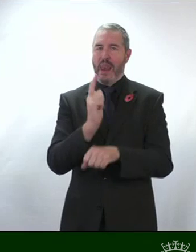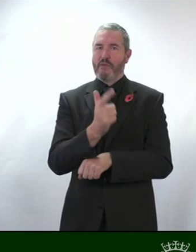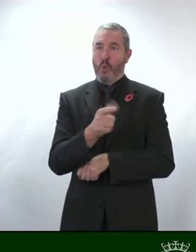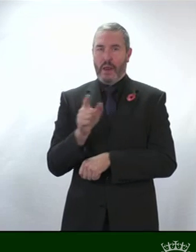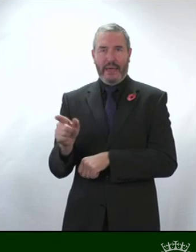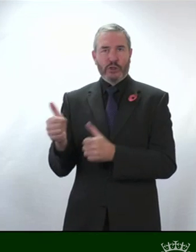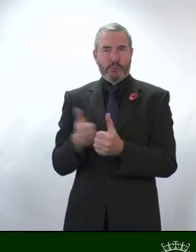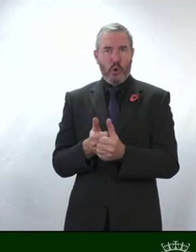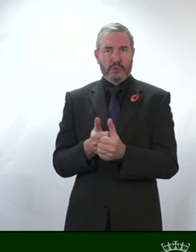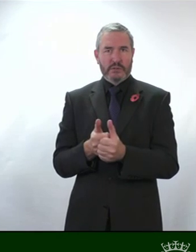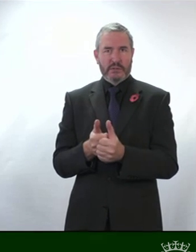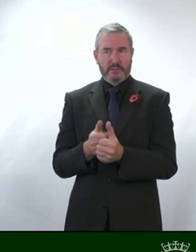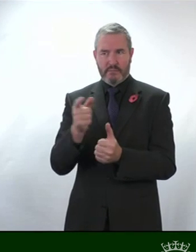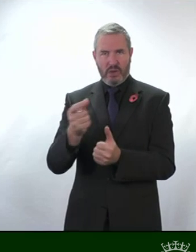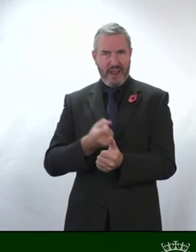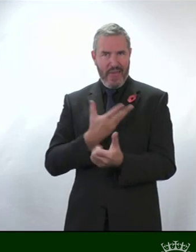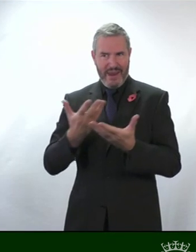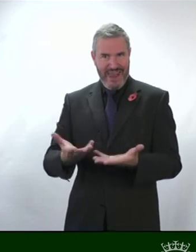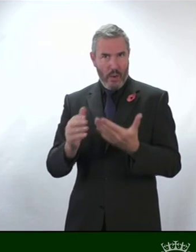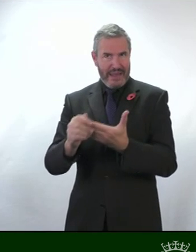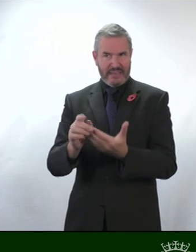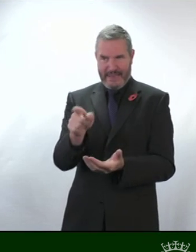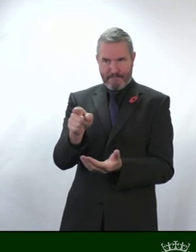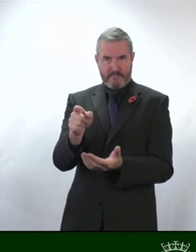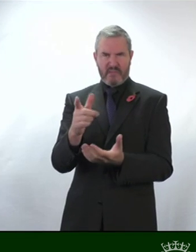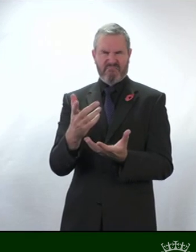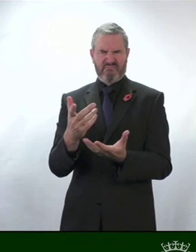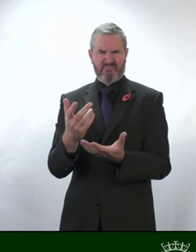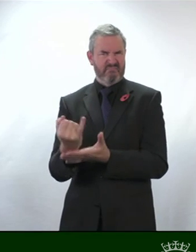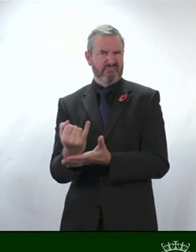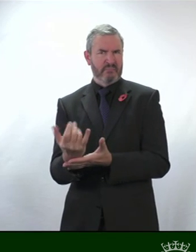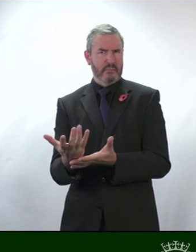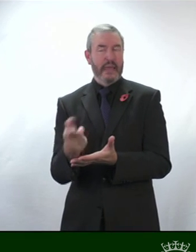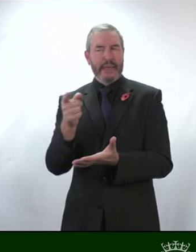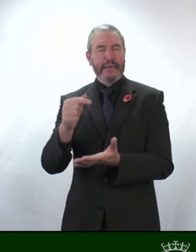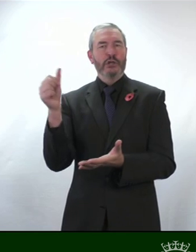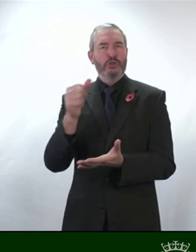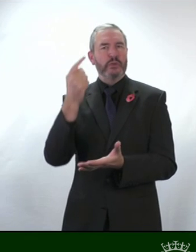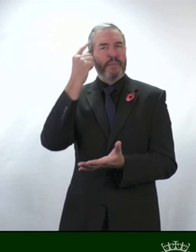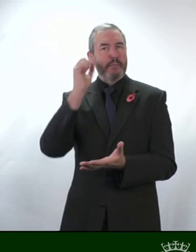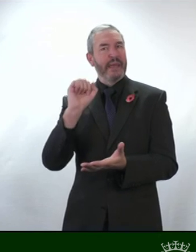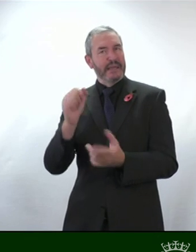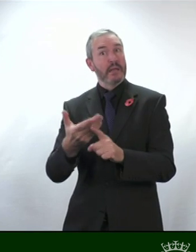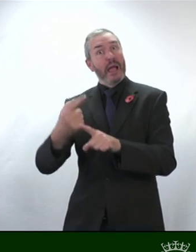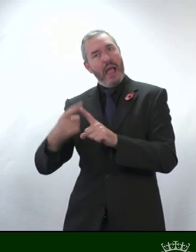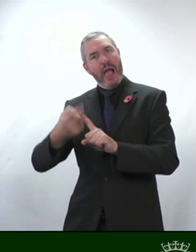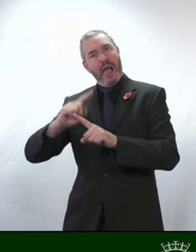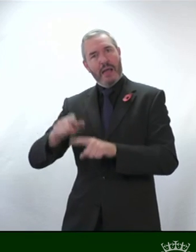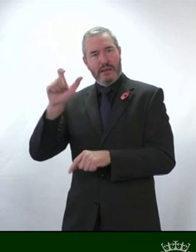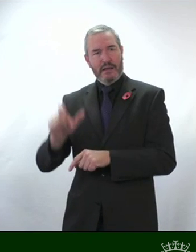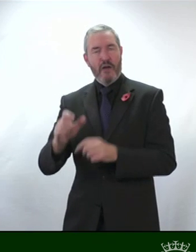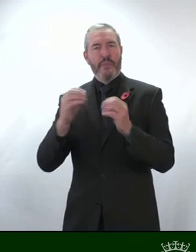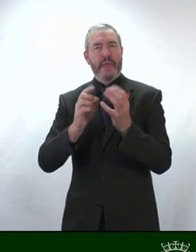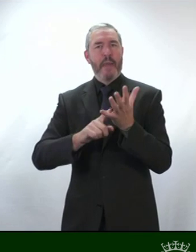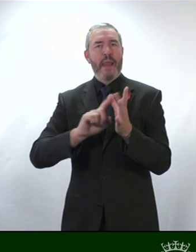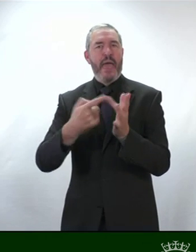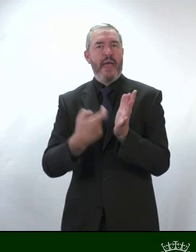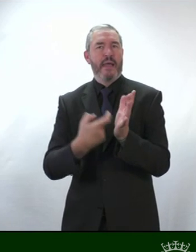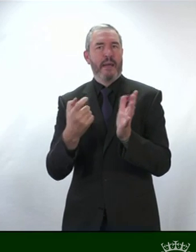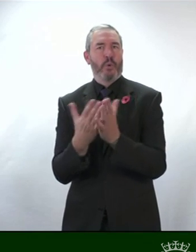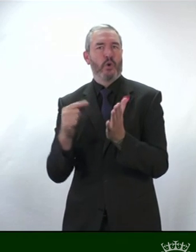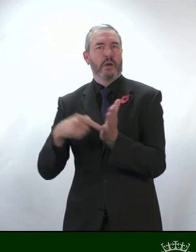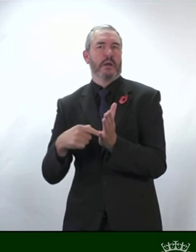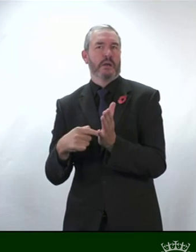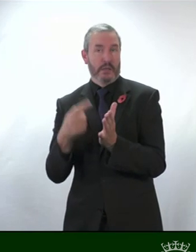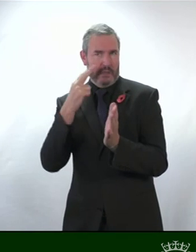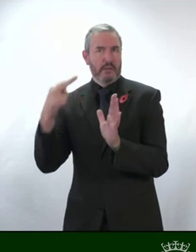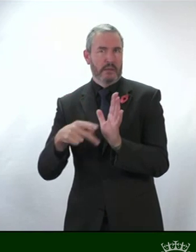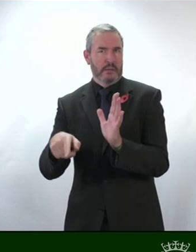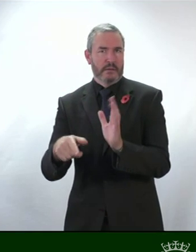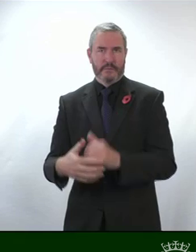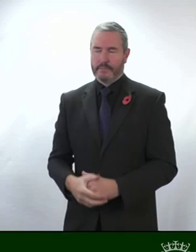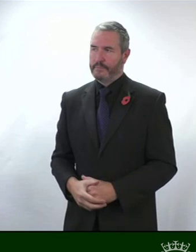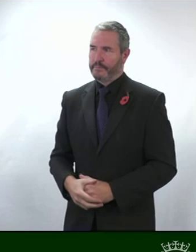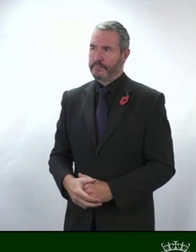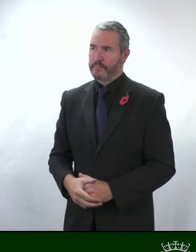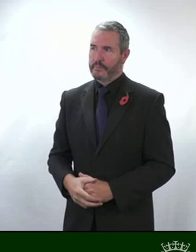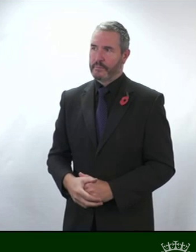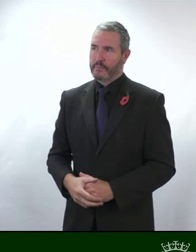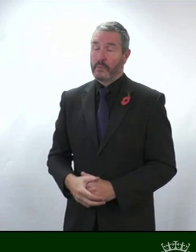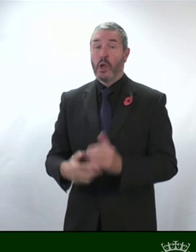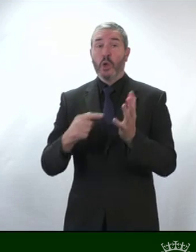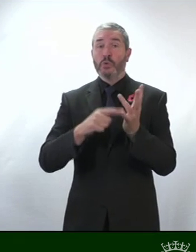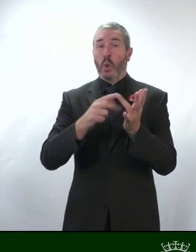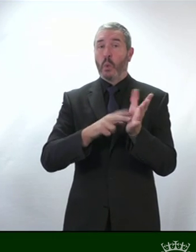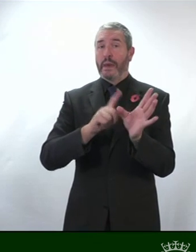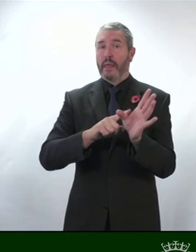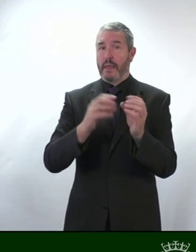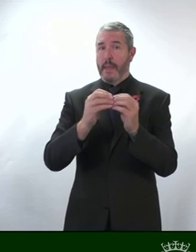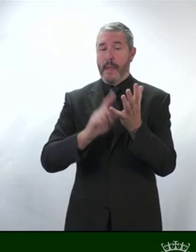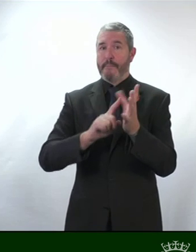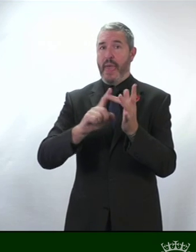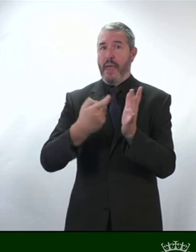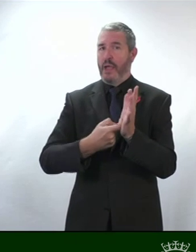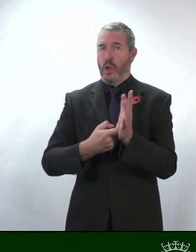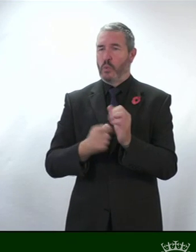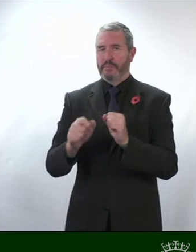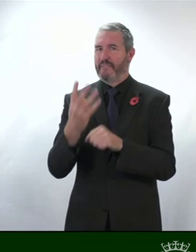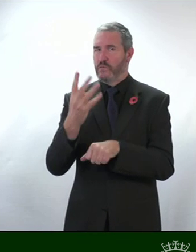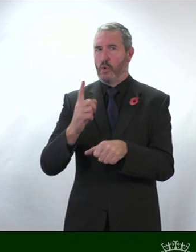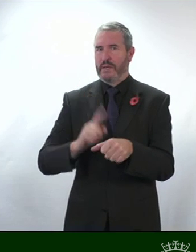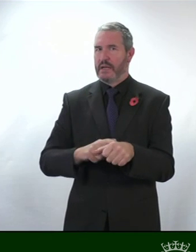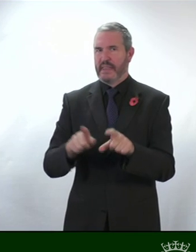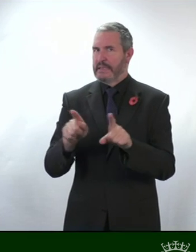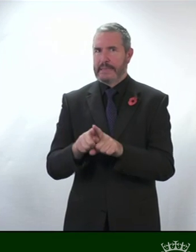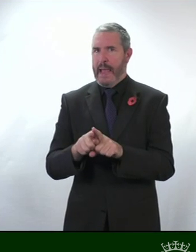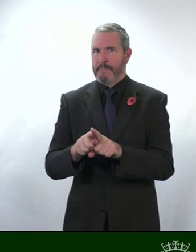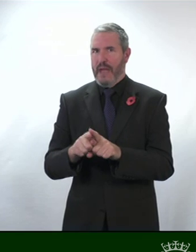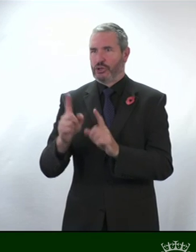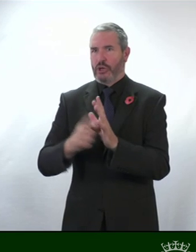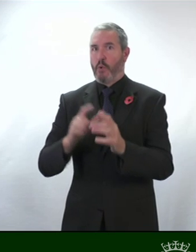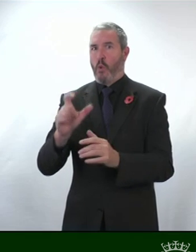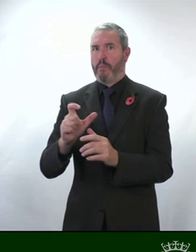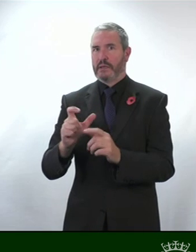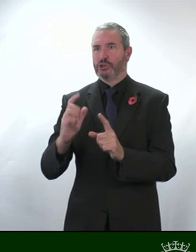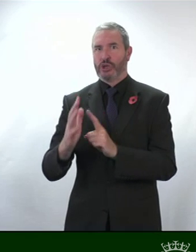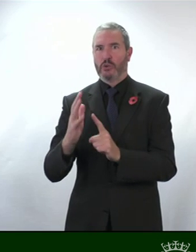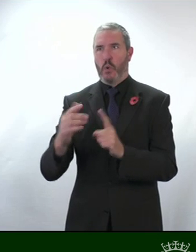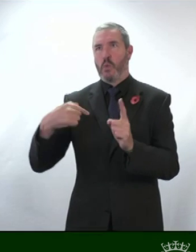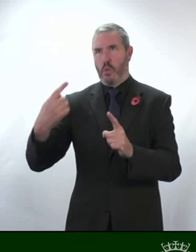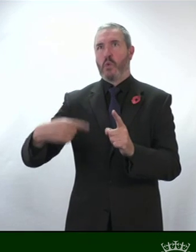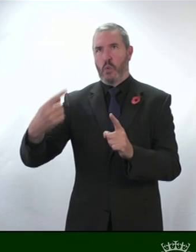and learned Gentleman deprecates. I think what he should do is actually take a leaf out of the Blair book, and by the way, I can tell him that Tony Blair would not have spent four years in the same shadow Cabinet as Jeremy Corbyn, standing shoulder to shoulder with him.